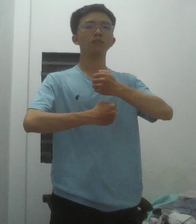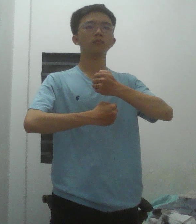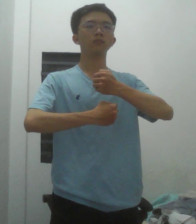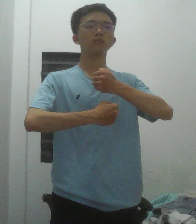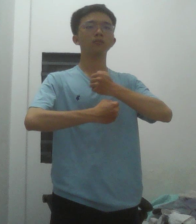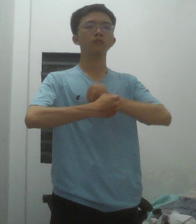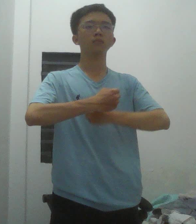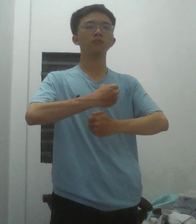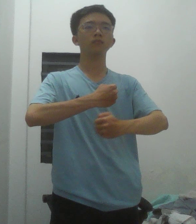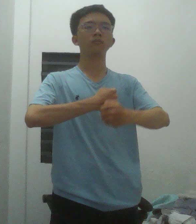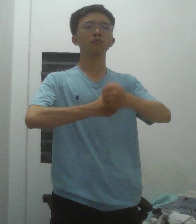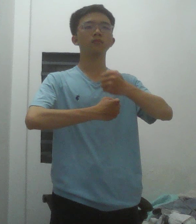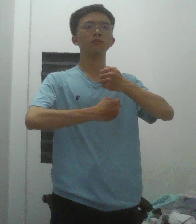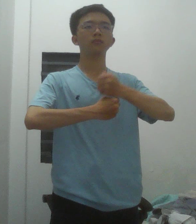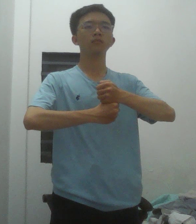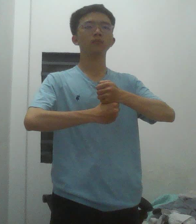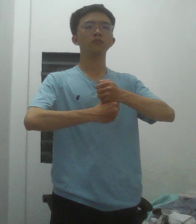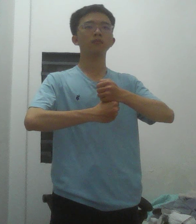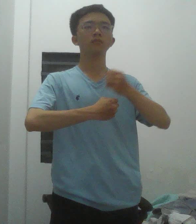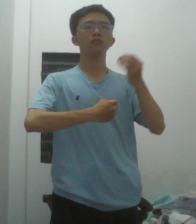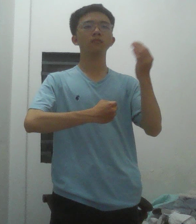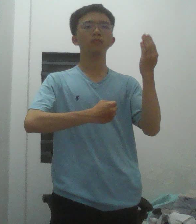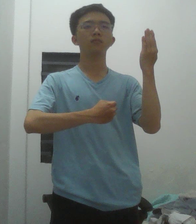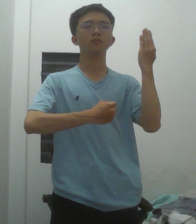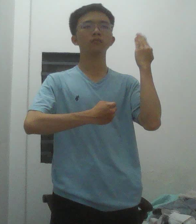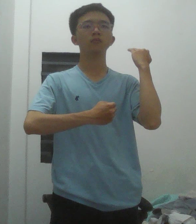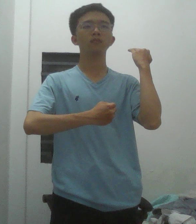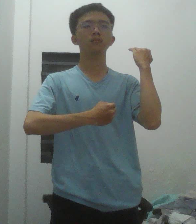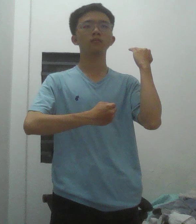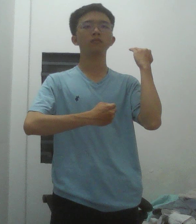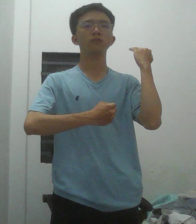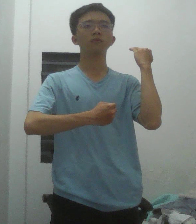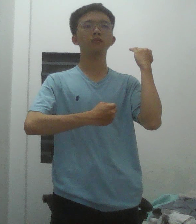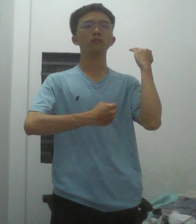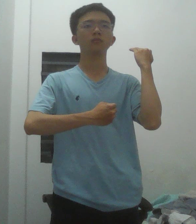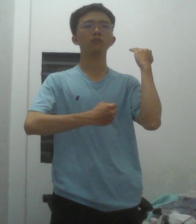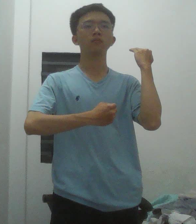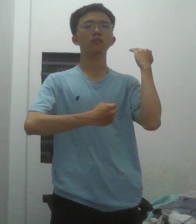nam truoc